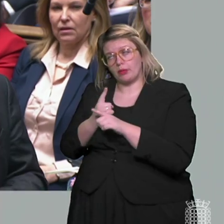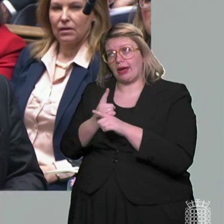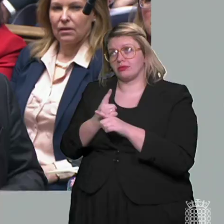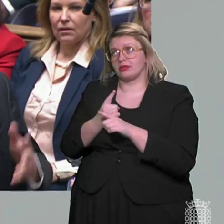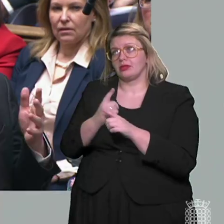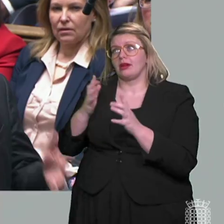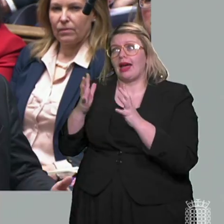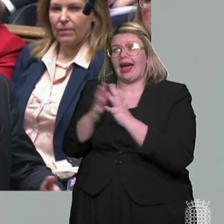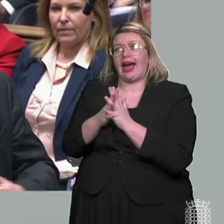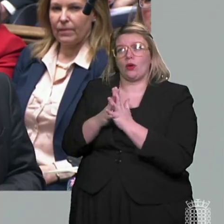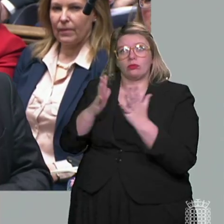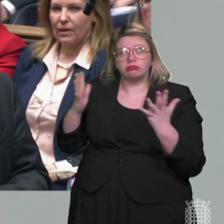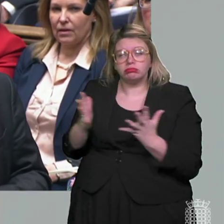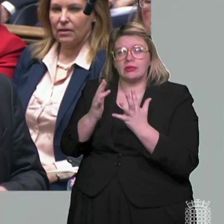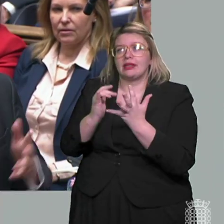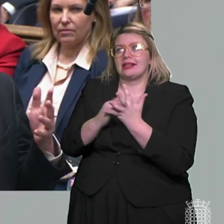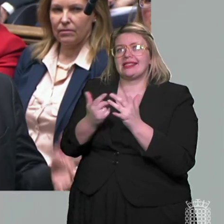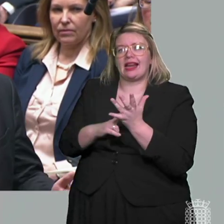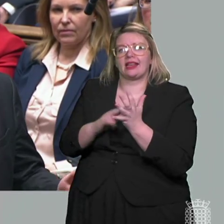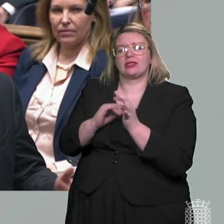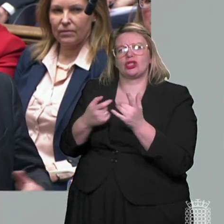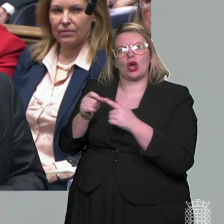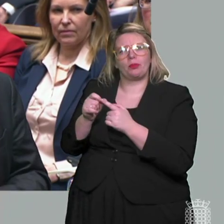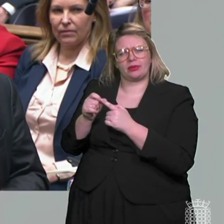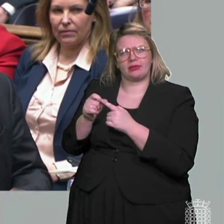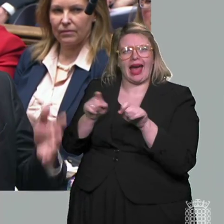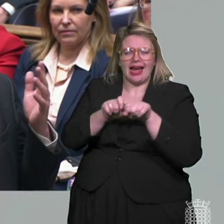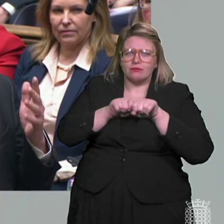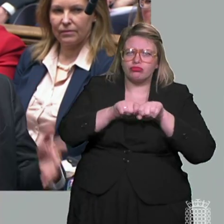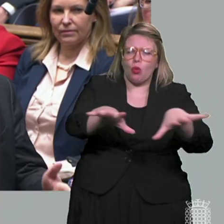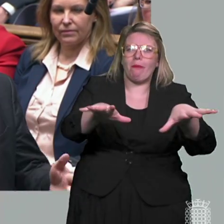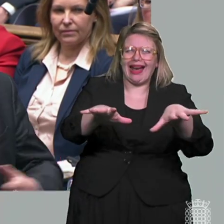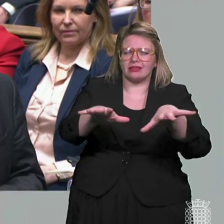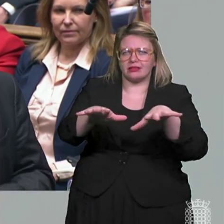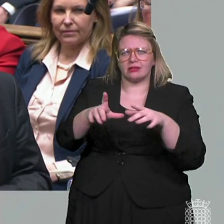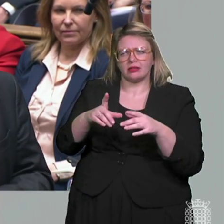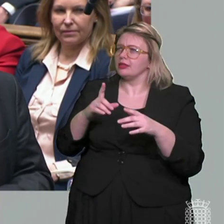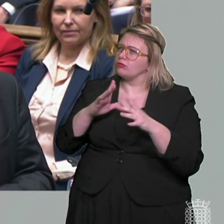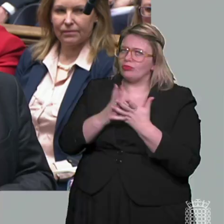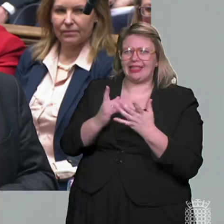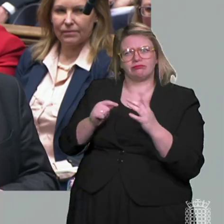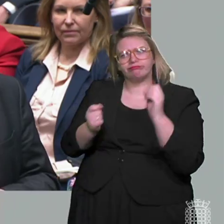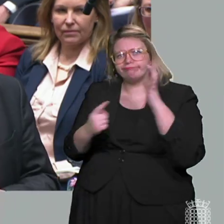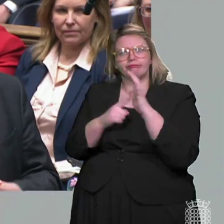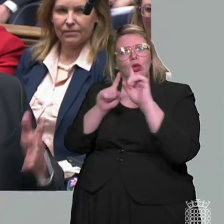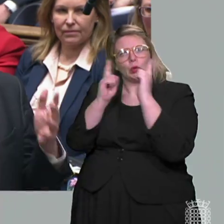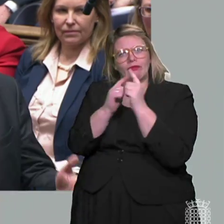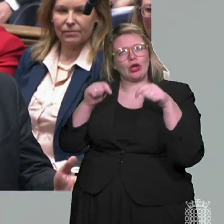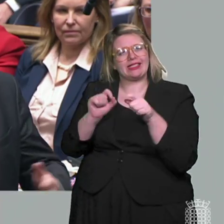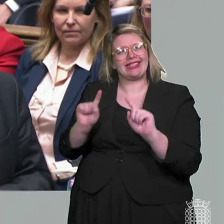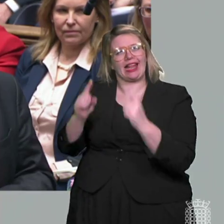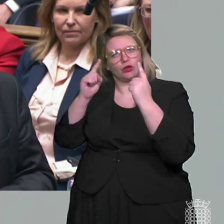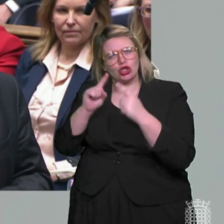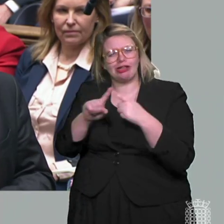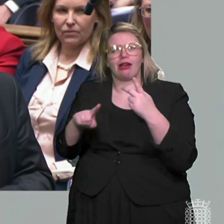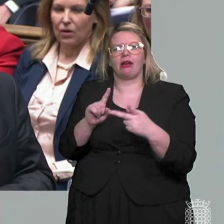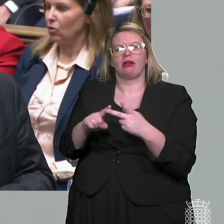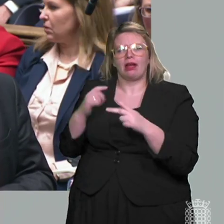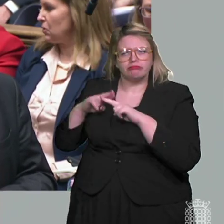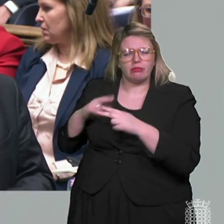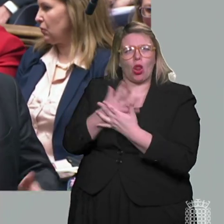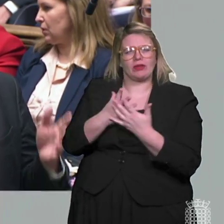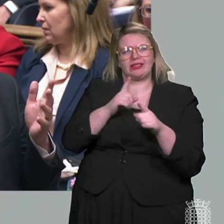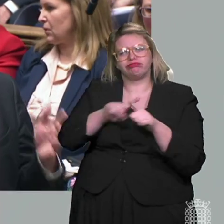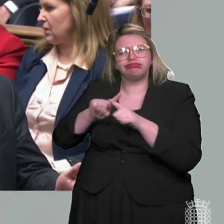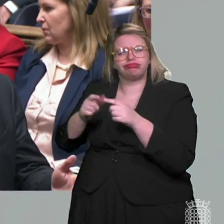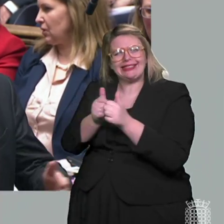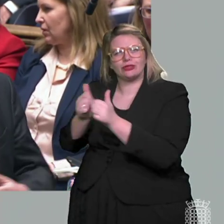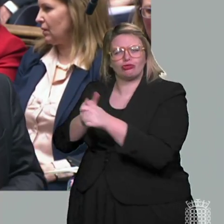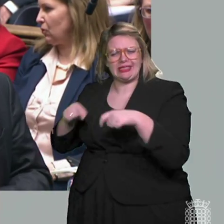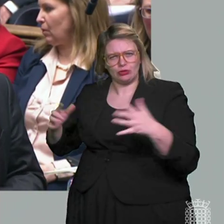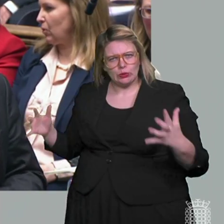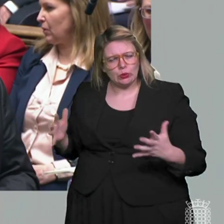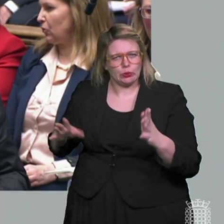I would be delighted to do so. My honourable Friend is a great ambassador for his constituency, always pushing and promoting the great work that is being done.